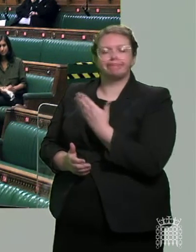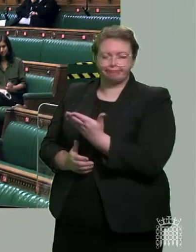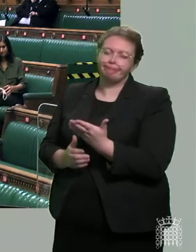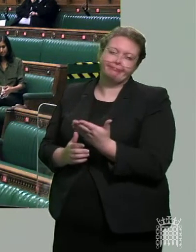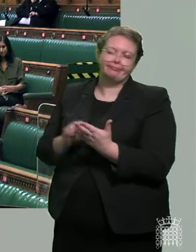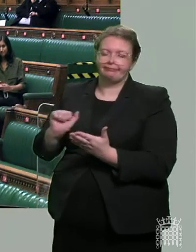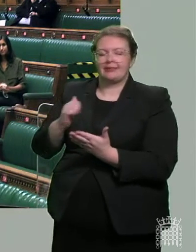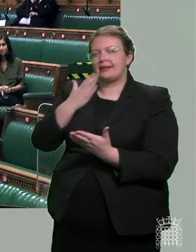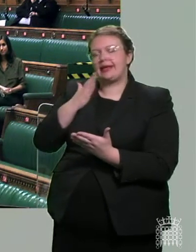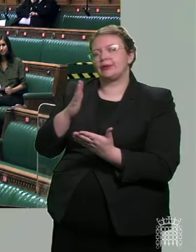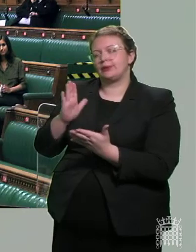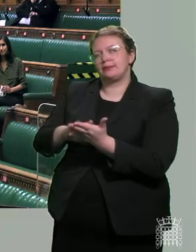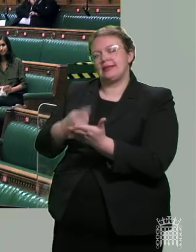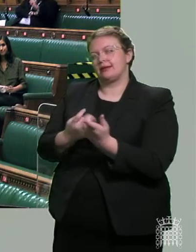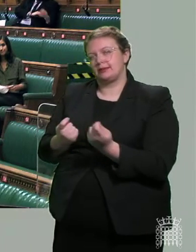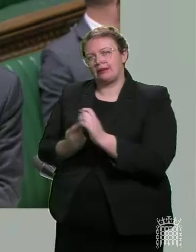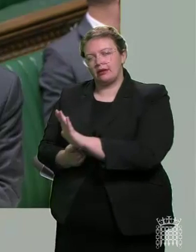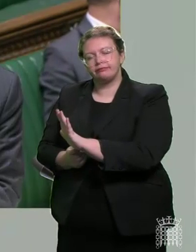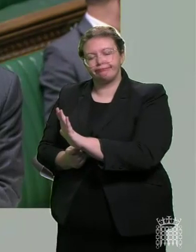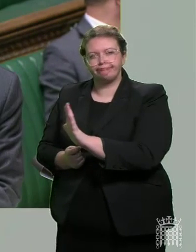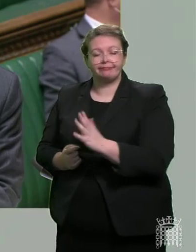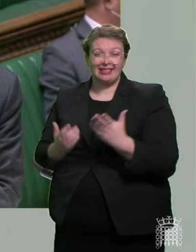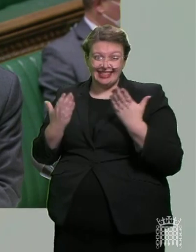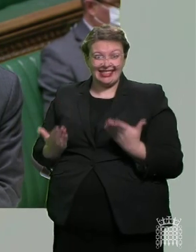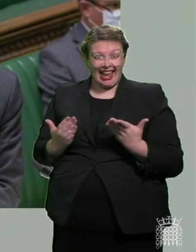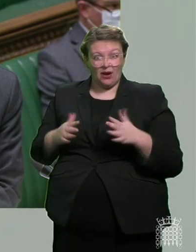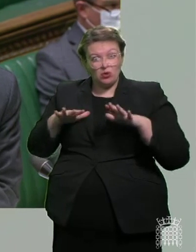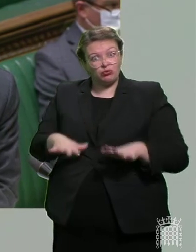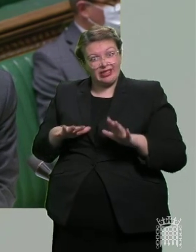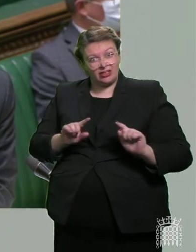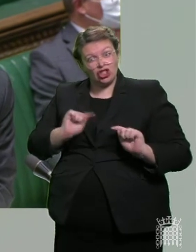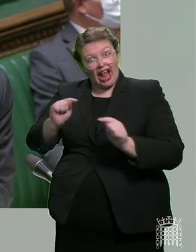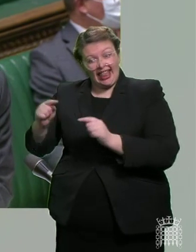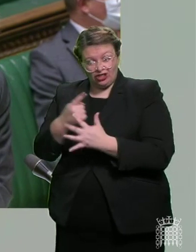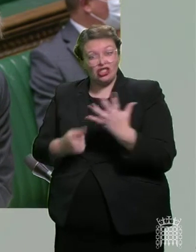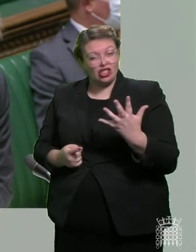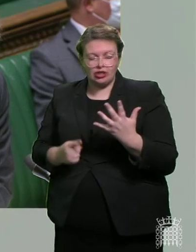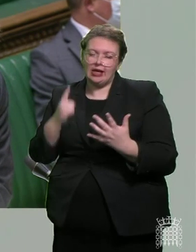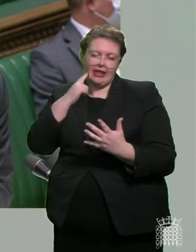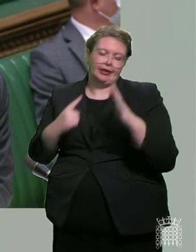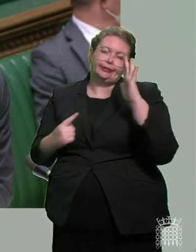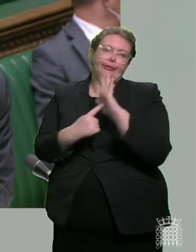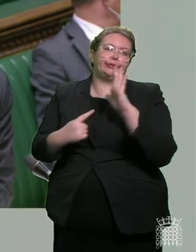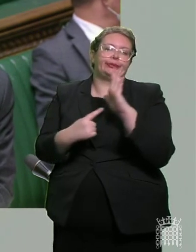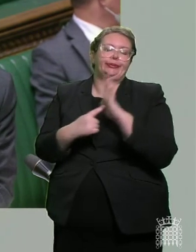We put those forward for a vote on Monday. The Prime Minister says he is determined to do something about it.